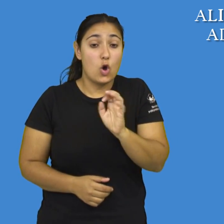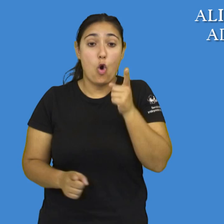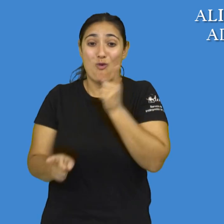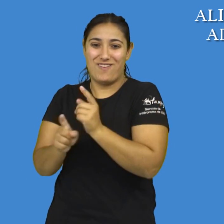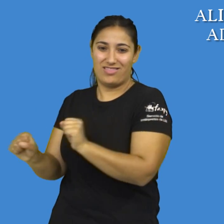contra